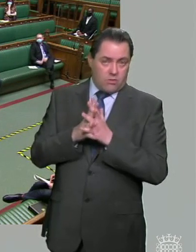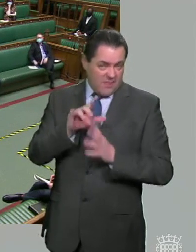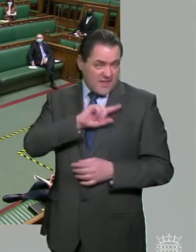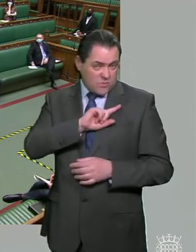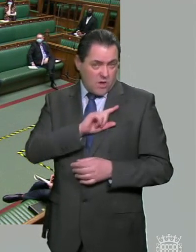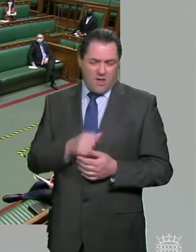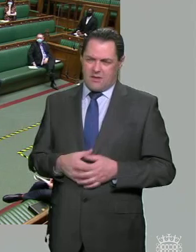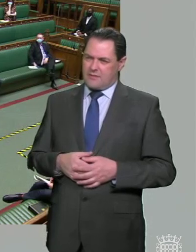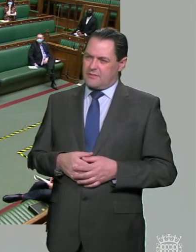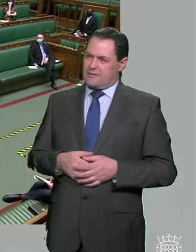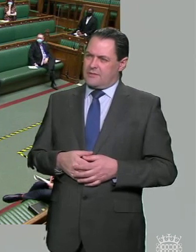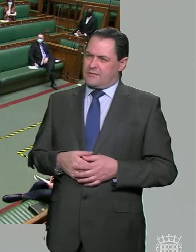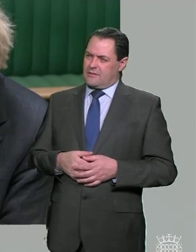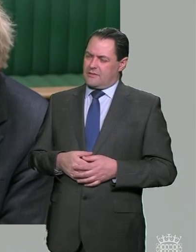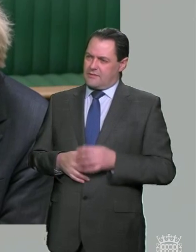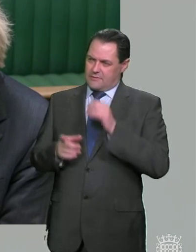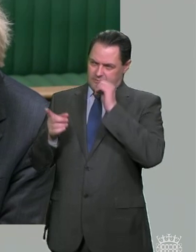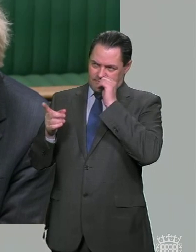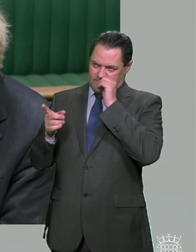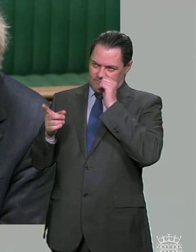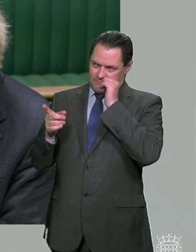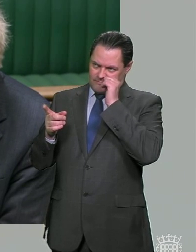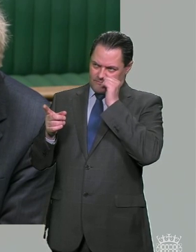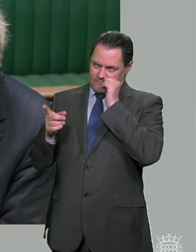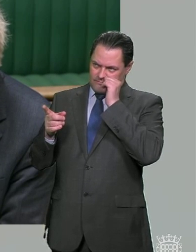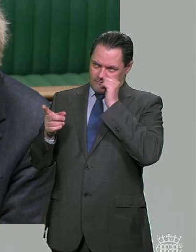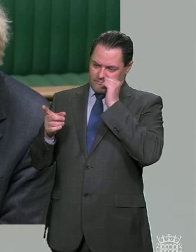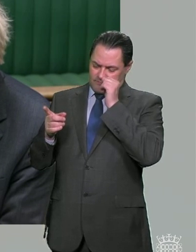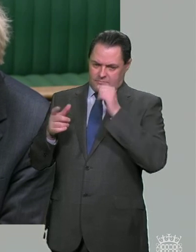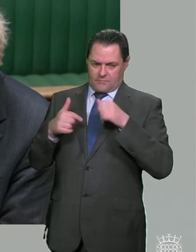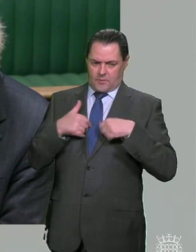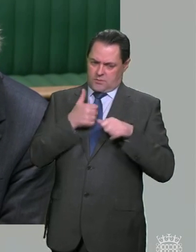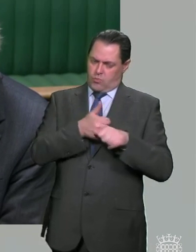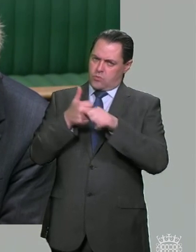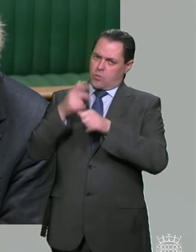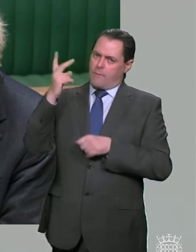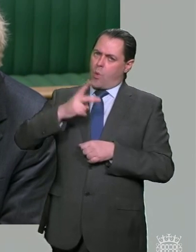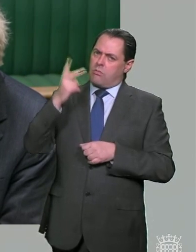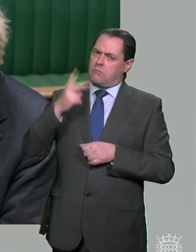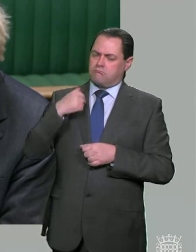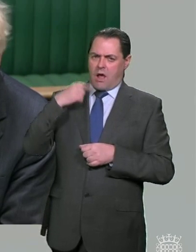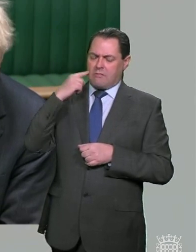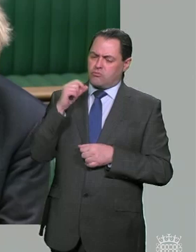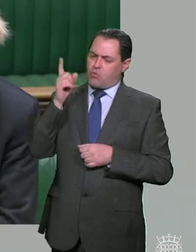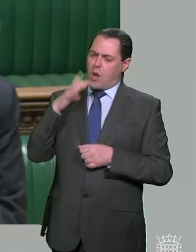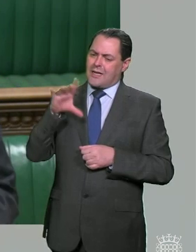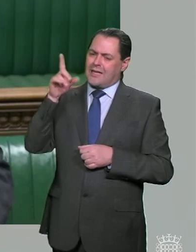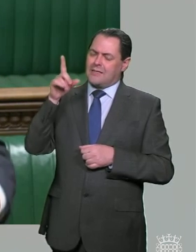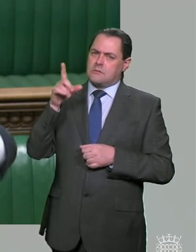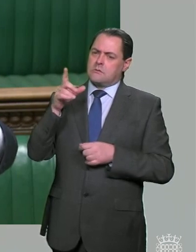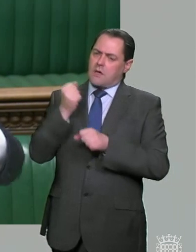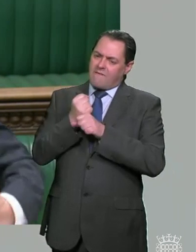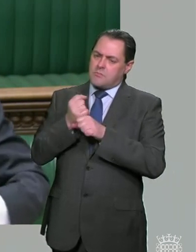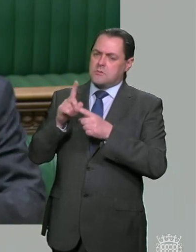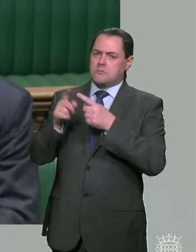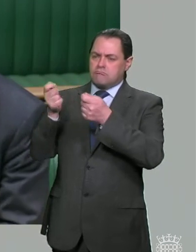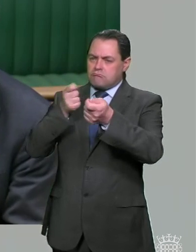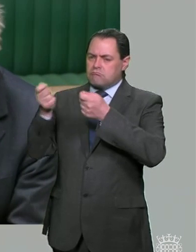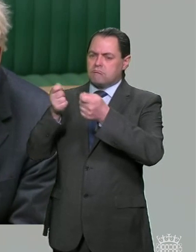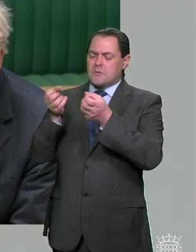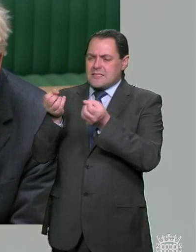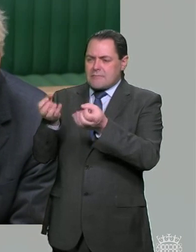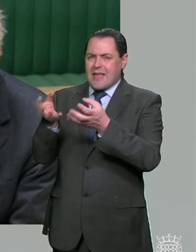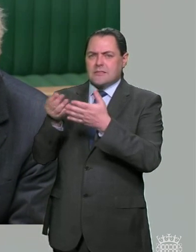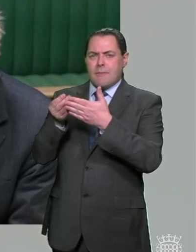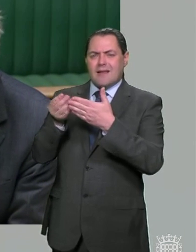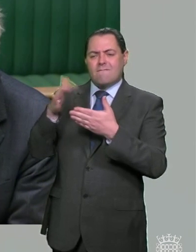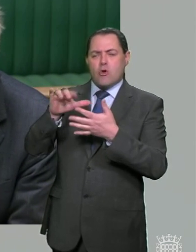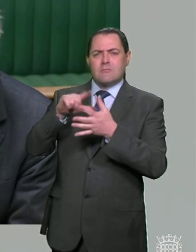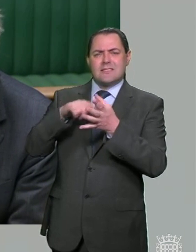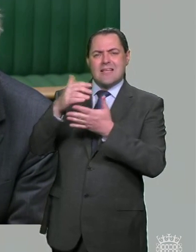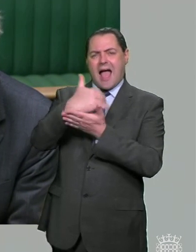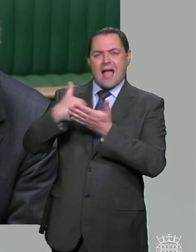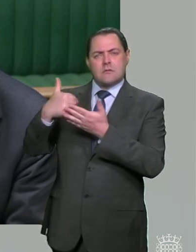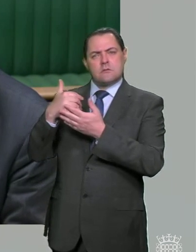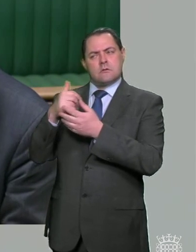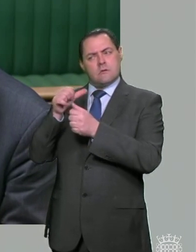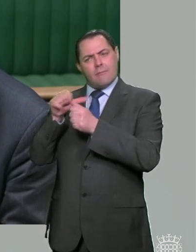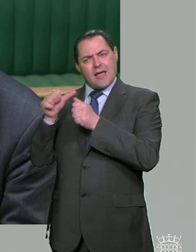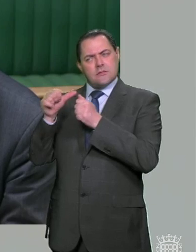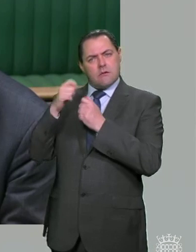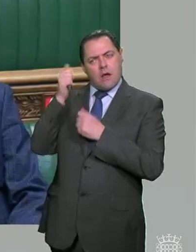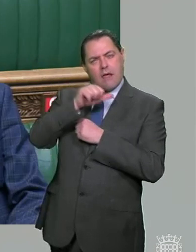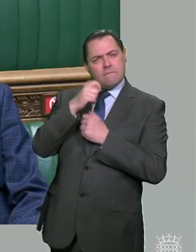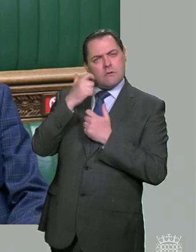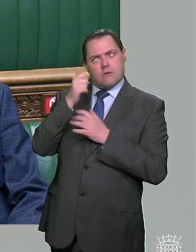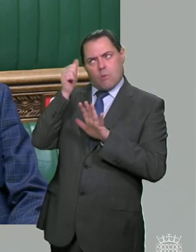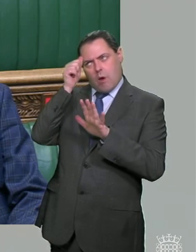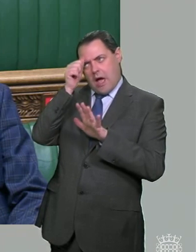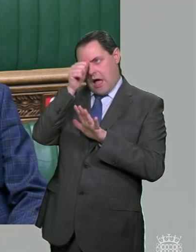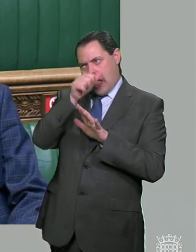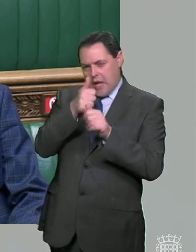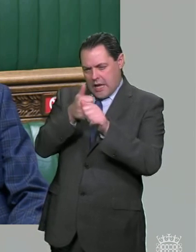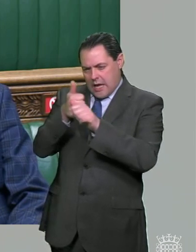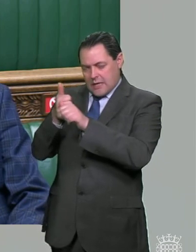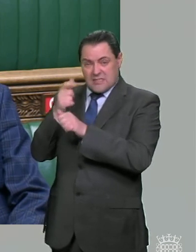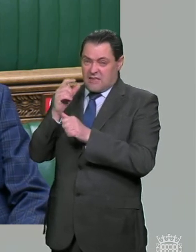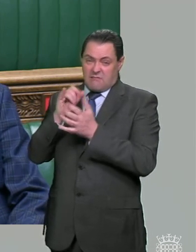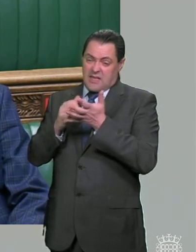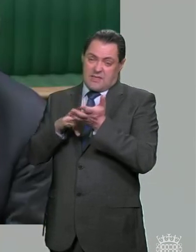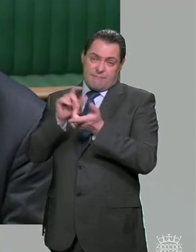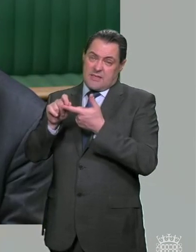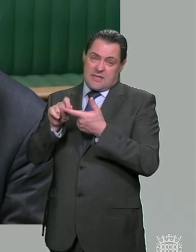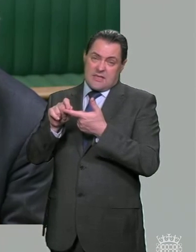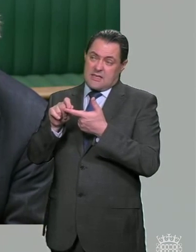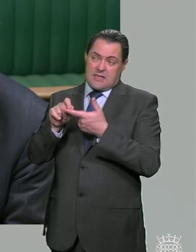I think what the people of Scotland need is an Administration in Scotland who spend the taxpayers’ money in Scotland better and more wisely, because the results of the Scottish nationalist party are dismal.